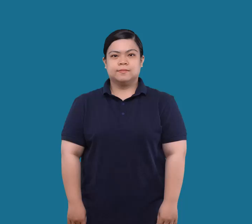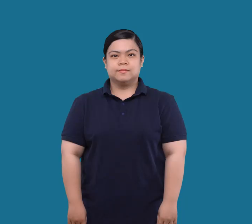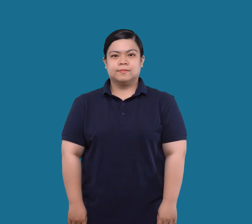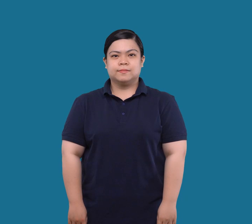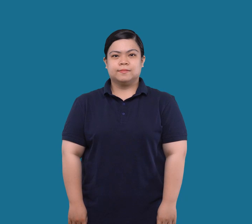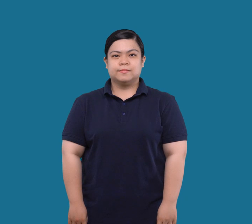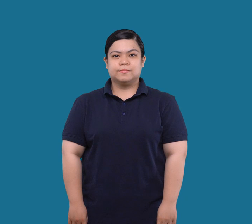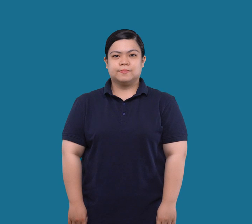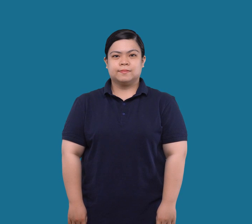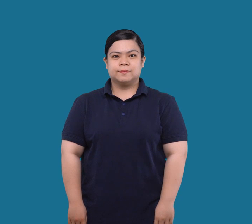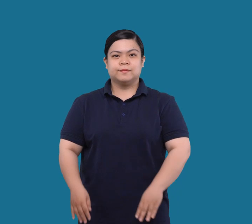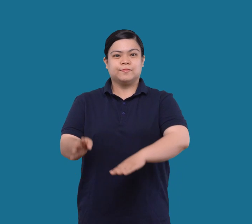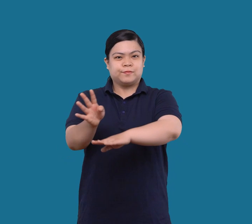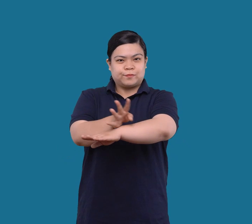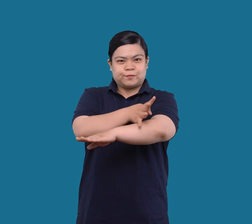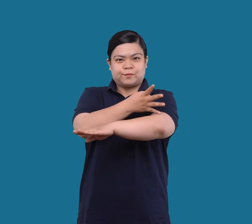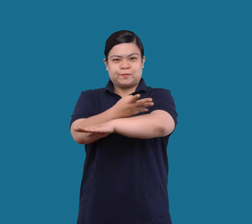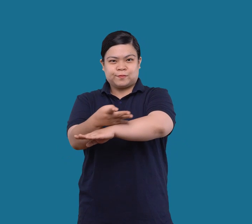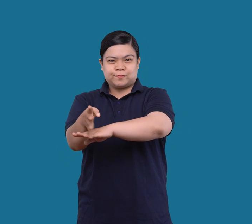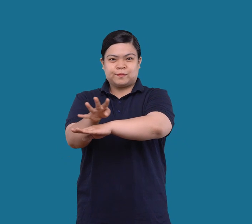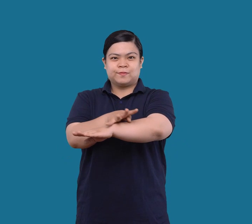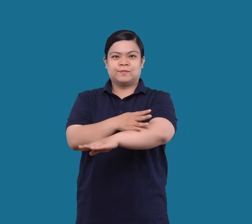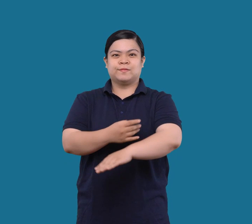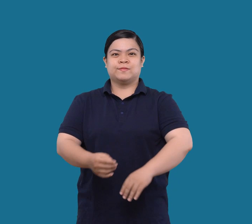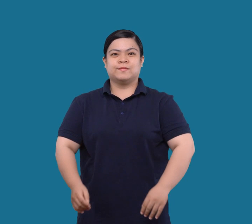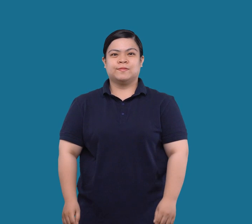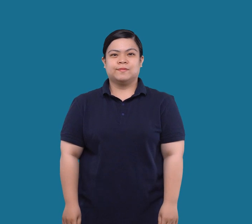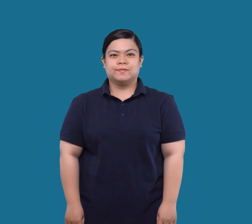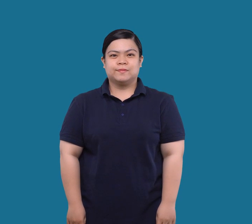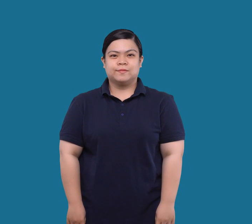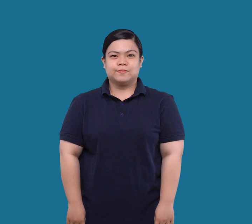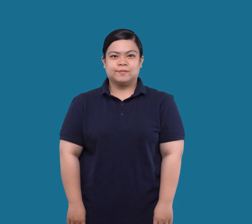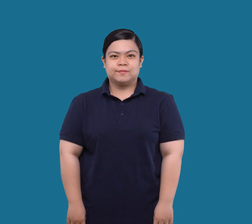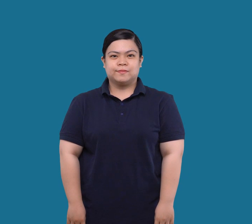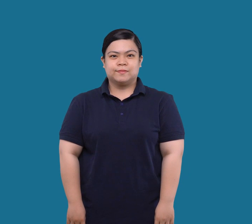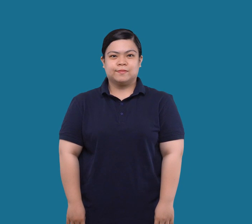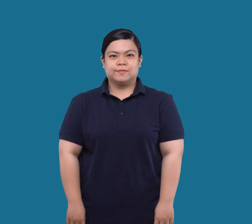đất ruộng